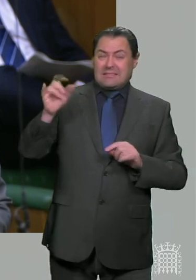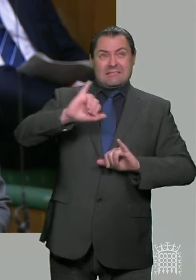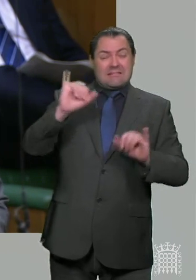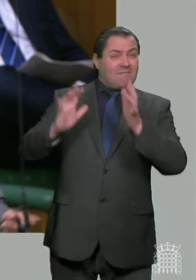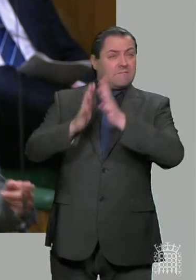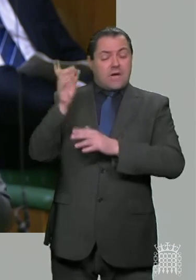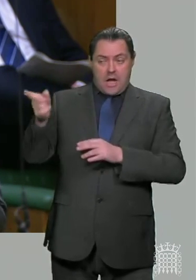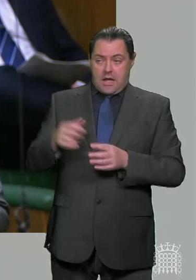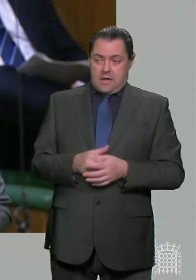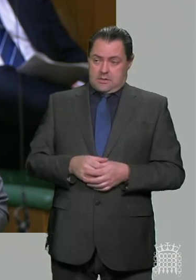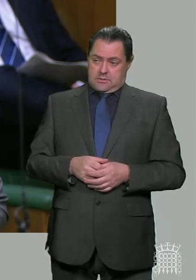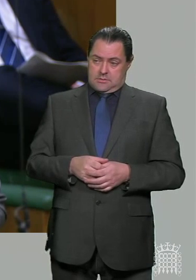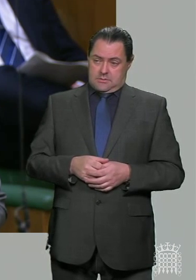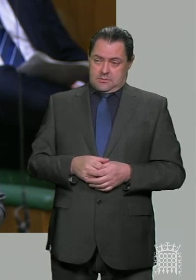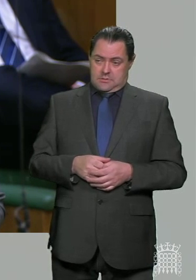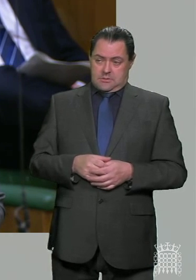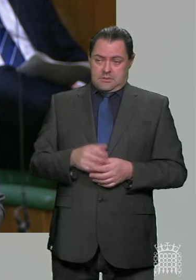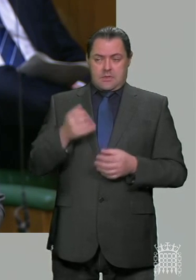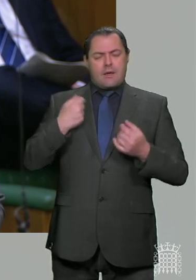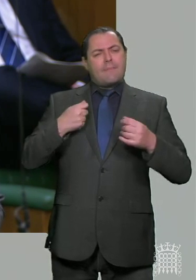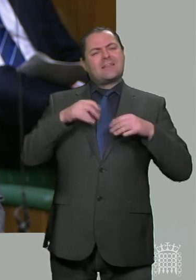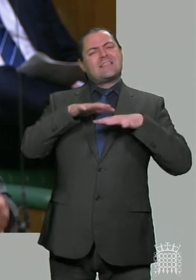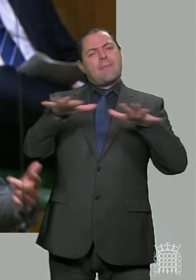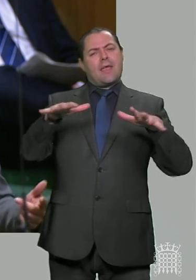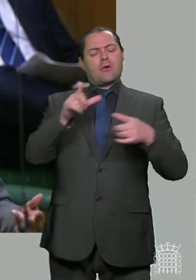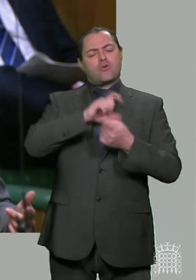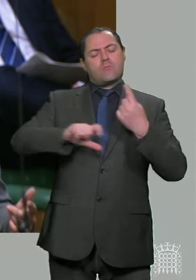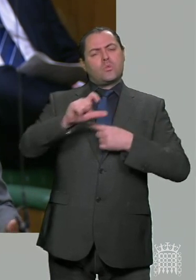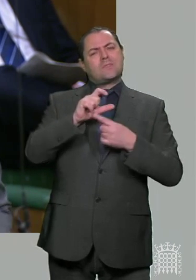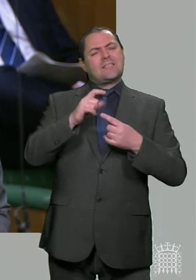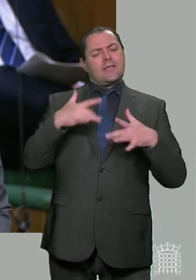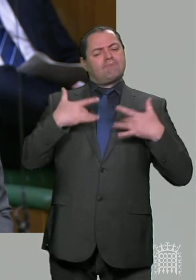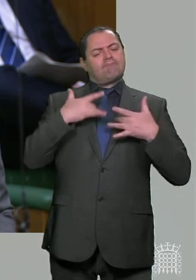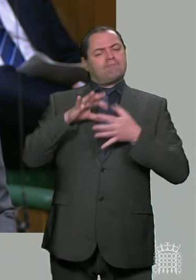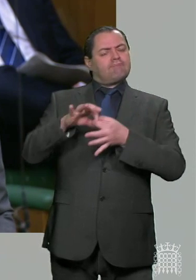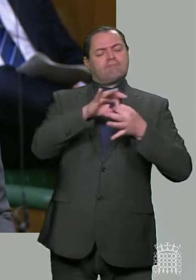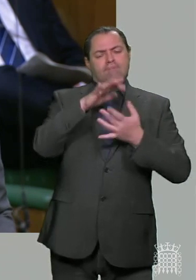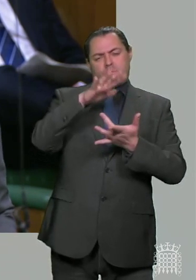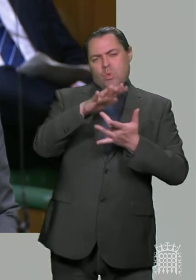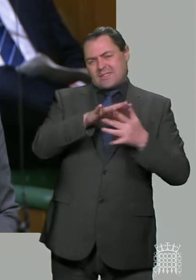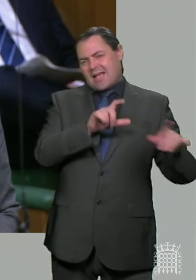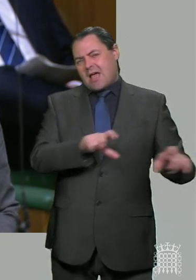During the pandemic, community spirit has been really important to all of us keeping going.